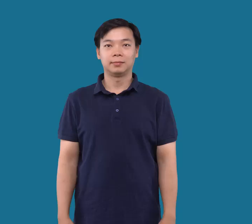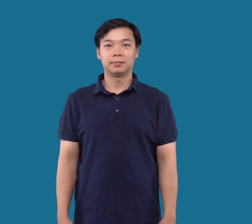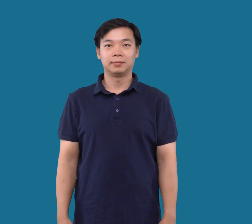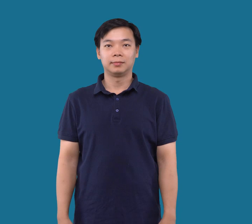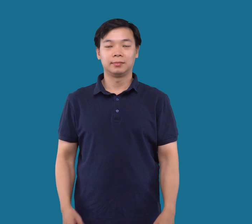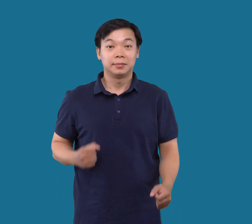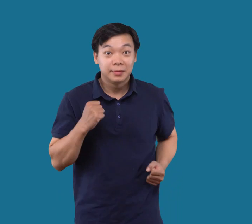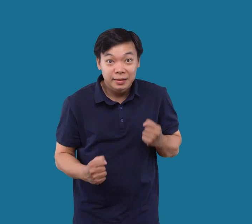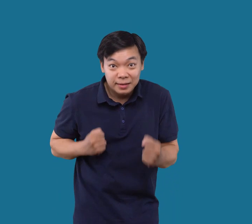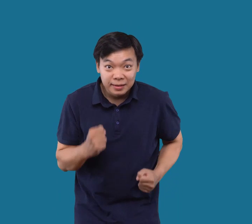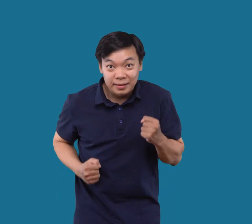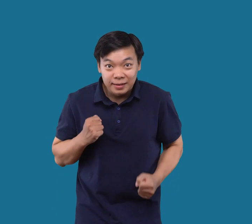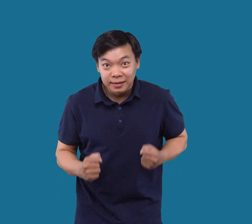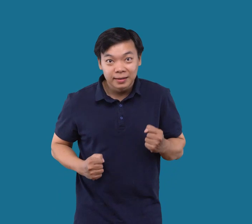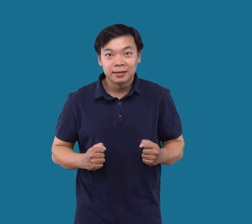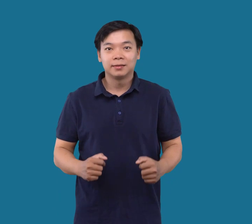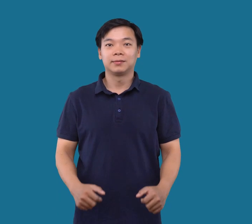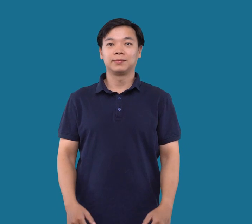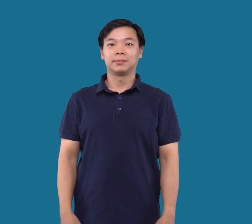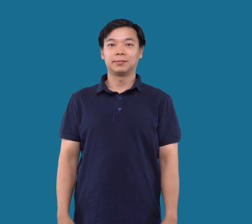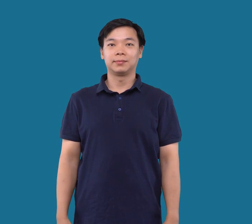chạy